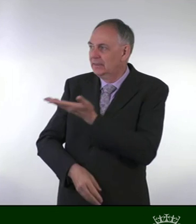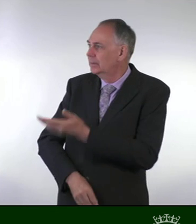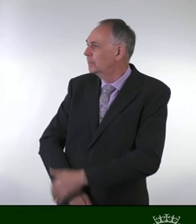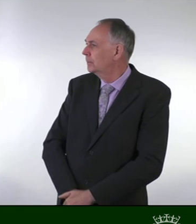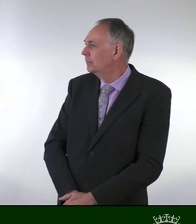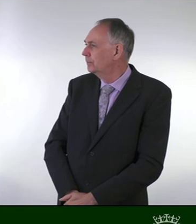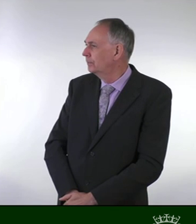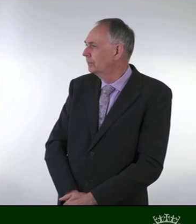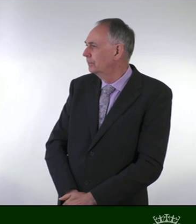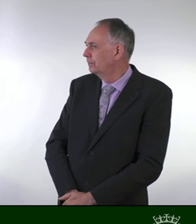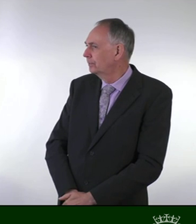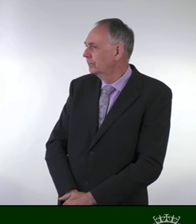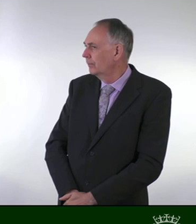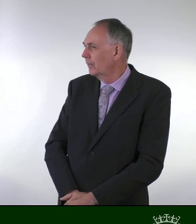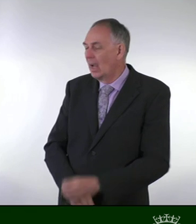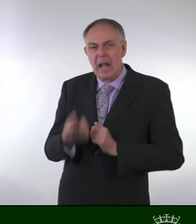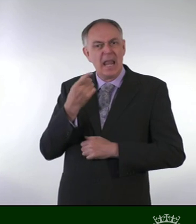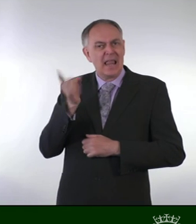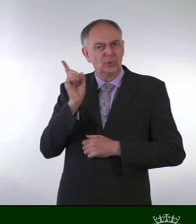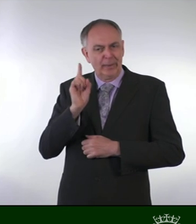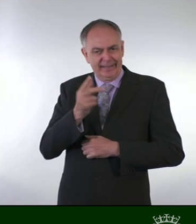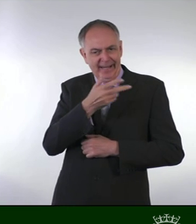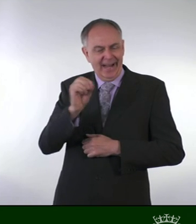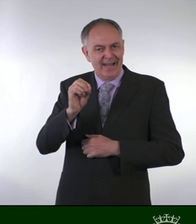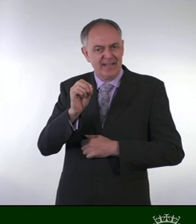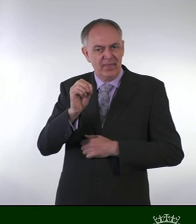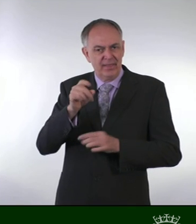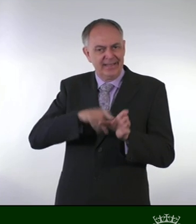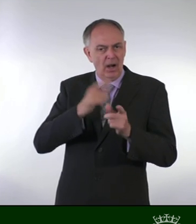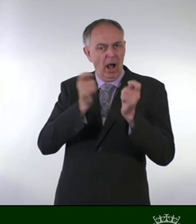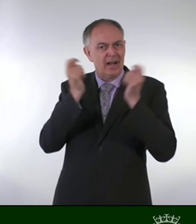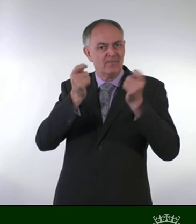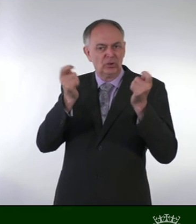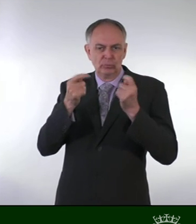Last week saw the 80th anniversary of the beginning of the Battle of Britain.